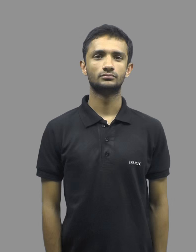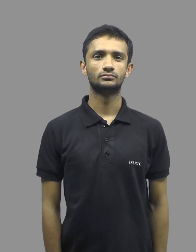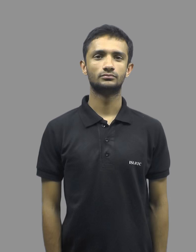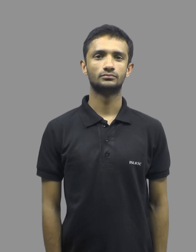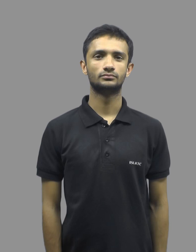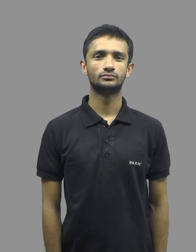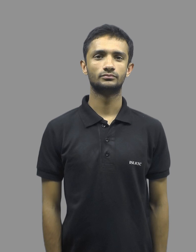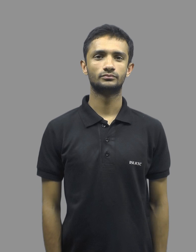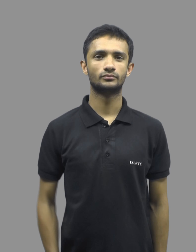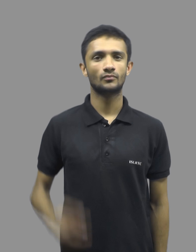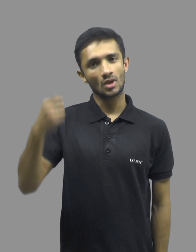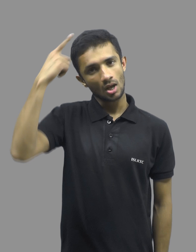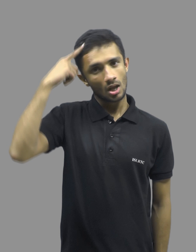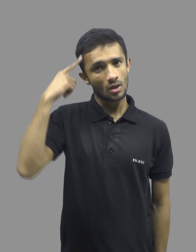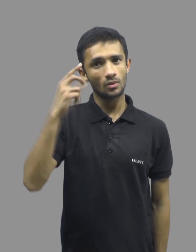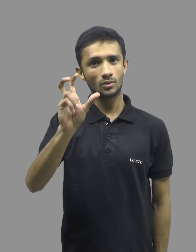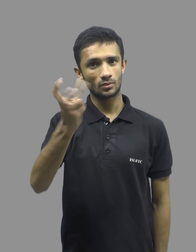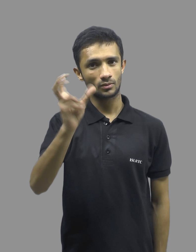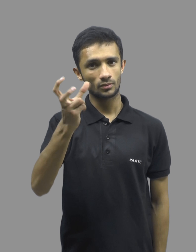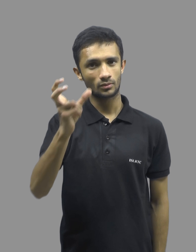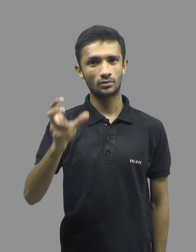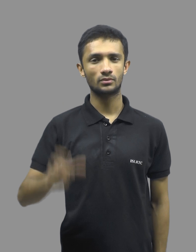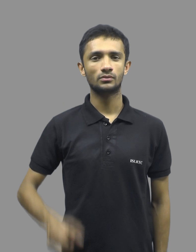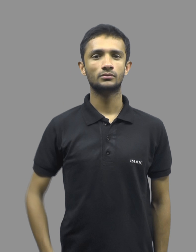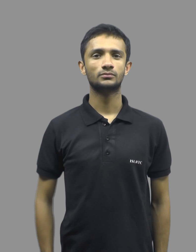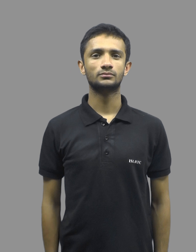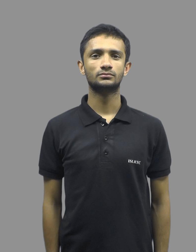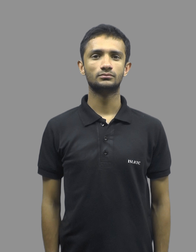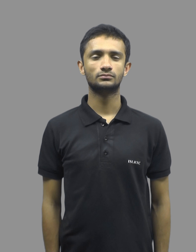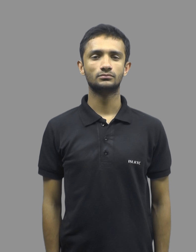Coal